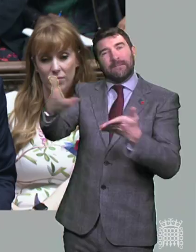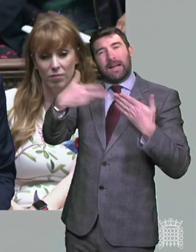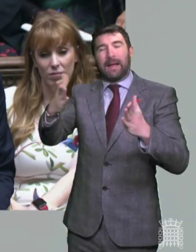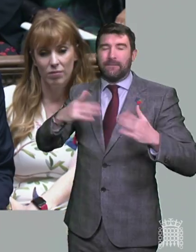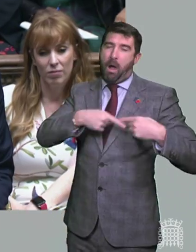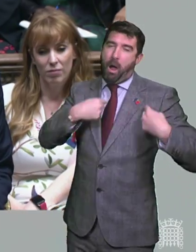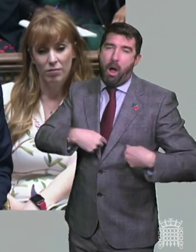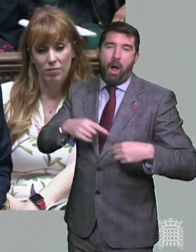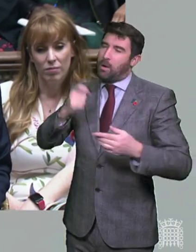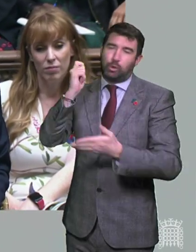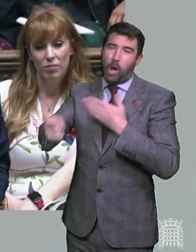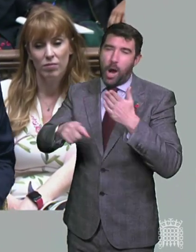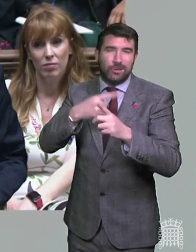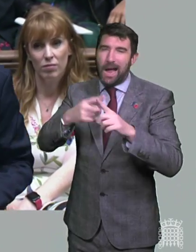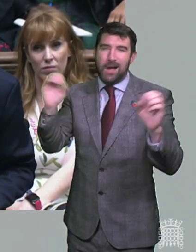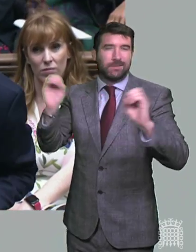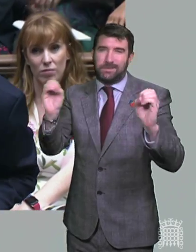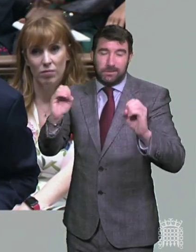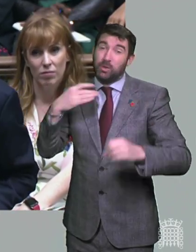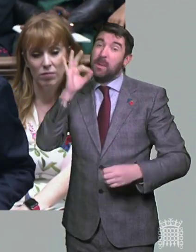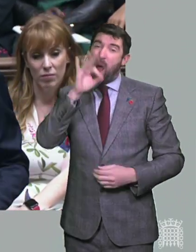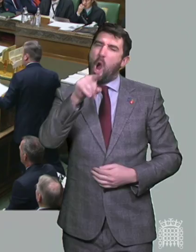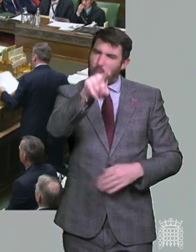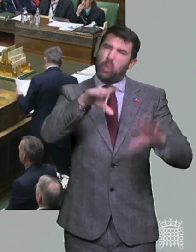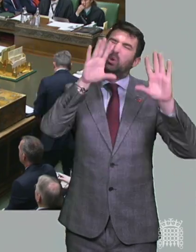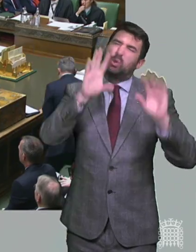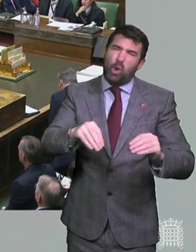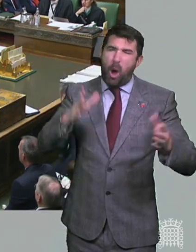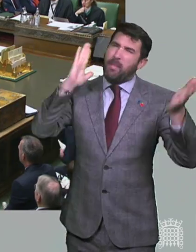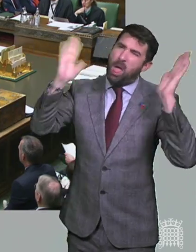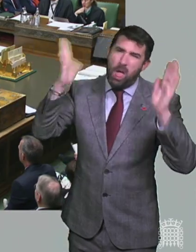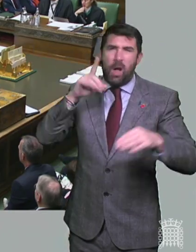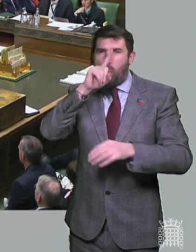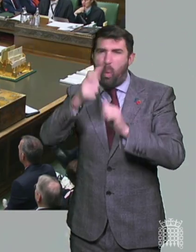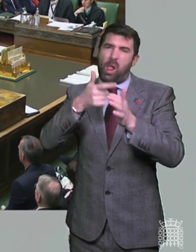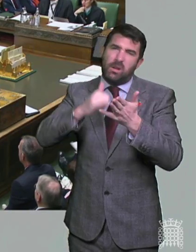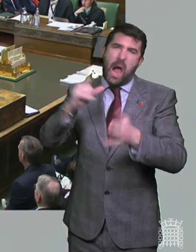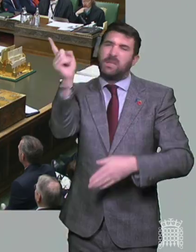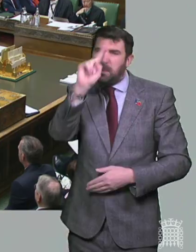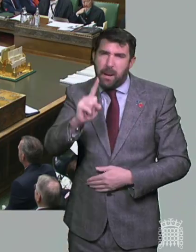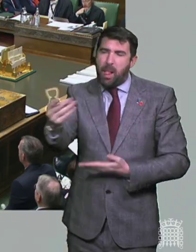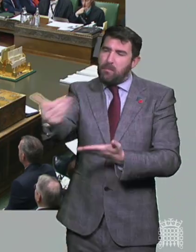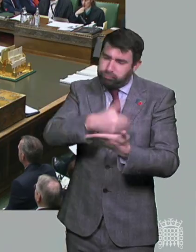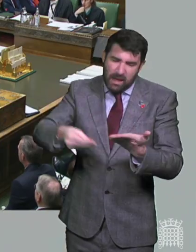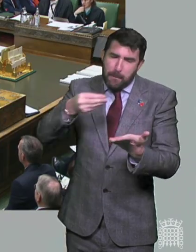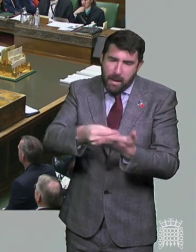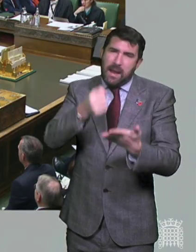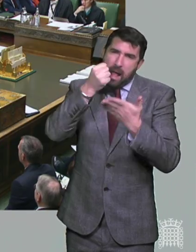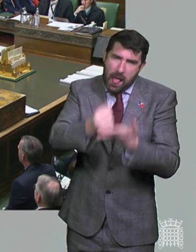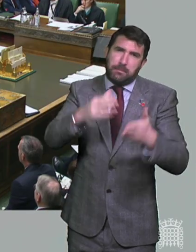costing the taxpayer billions. Will he find a backbone and end his absurd oil and gas giveaway?